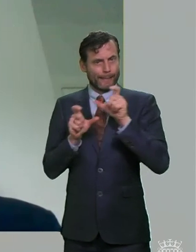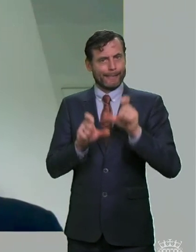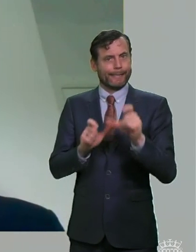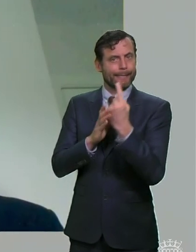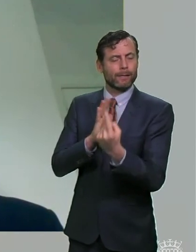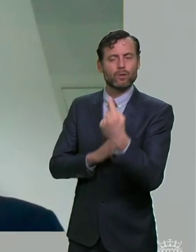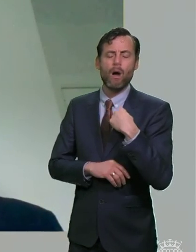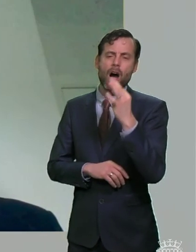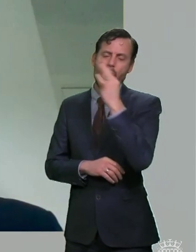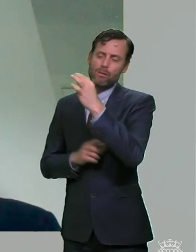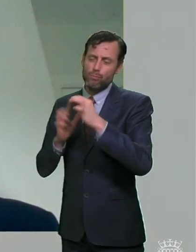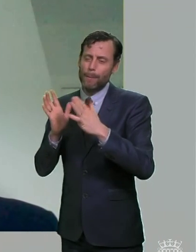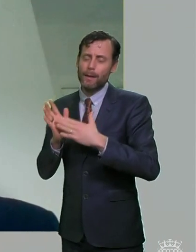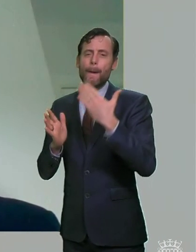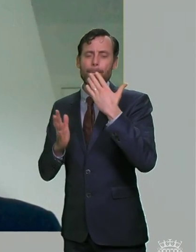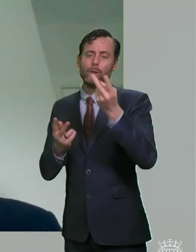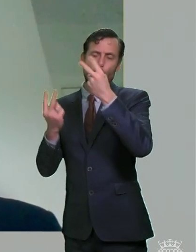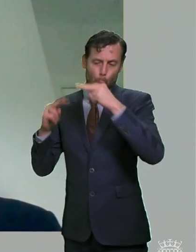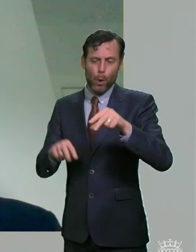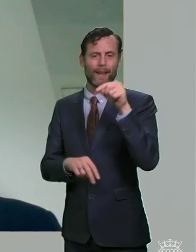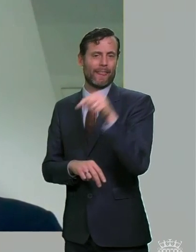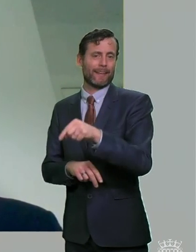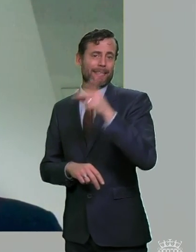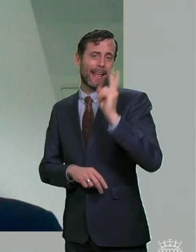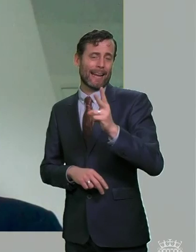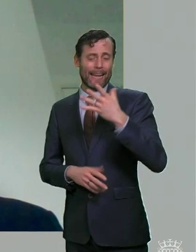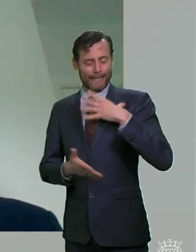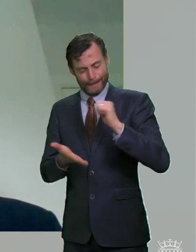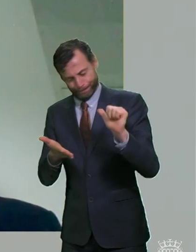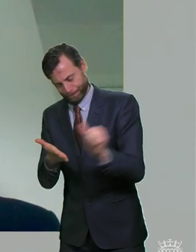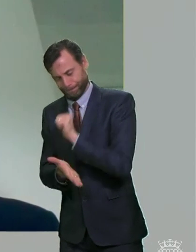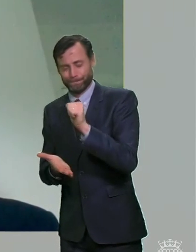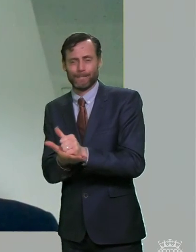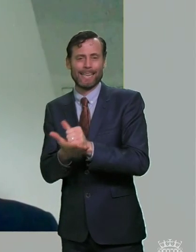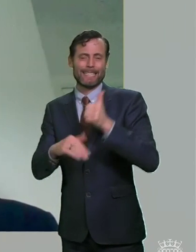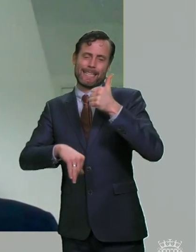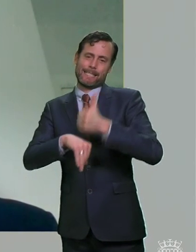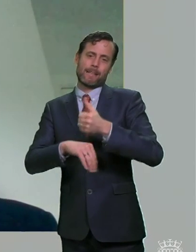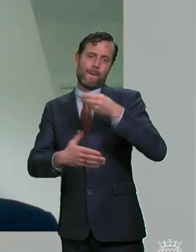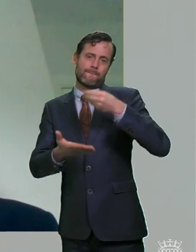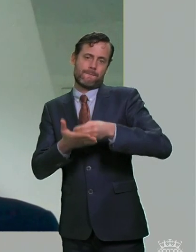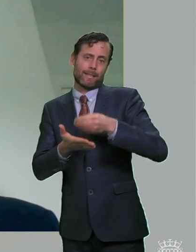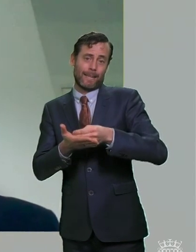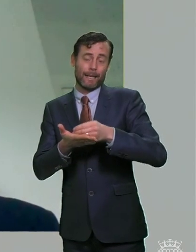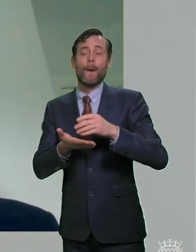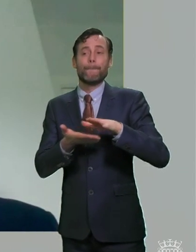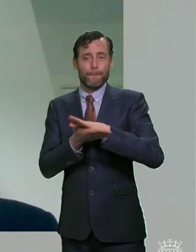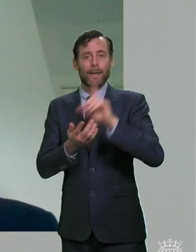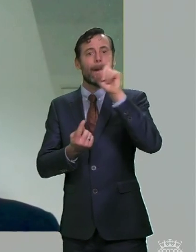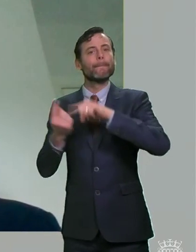Will he look again at this and bring forward a properly funded scheme so that no constituent is in a position where they cannot afford to isolate?